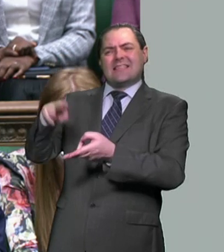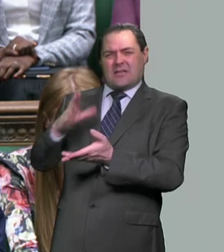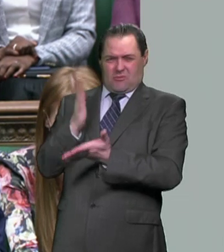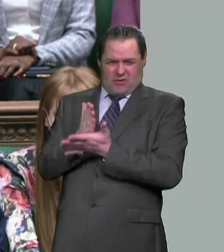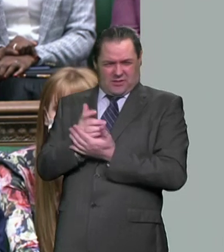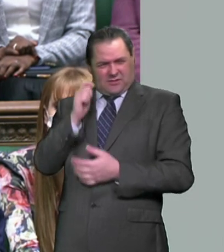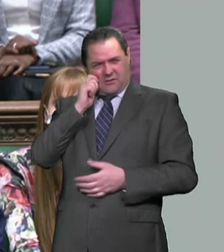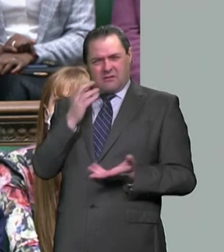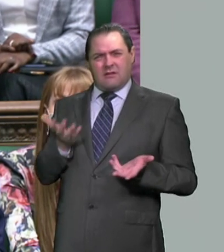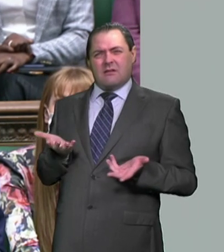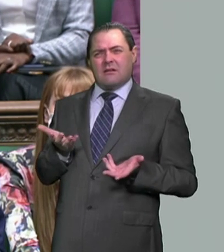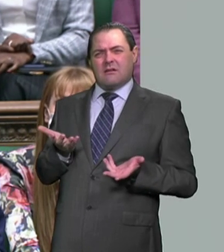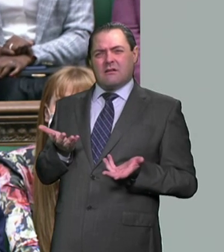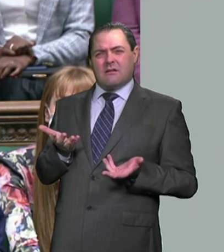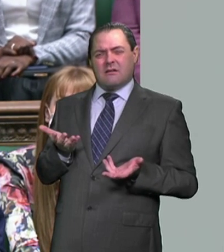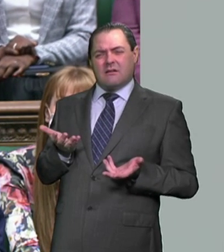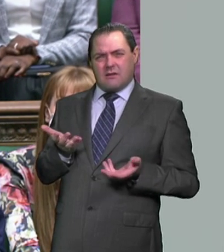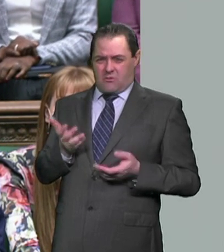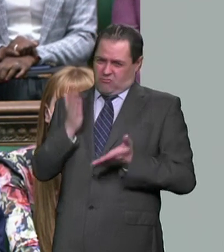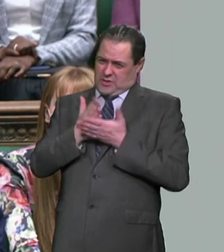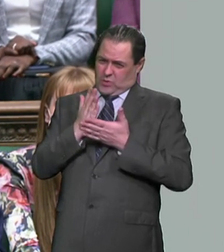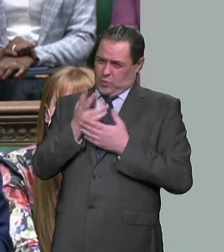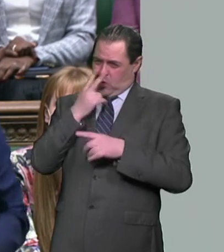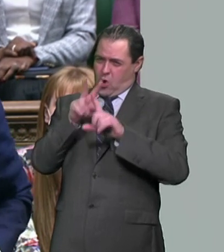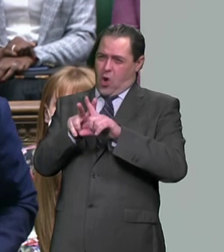It is not; it is a con.